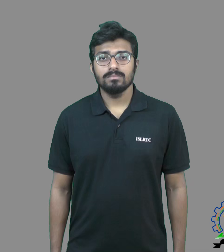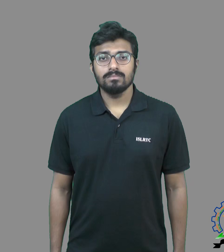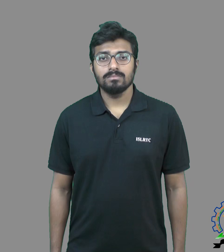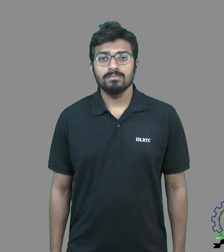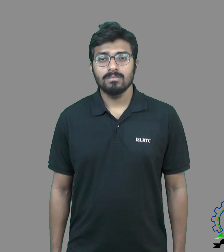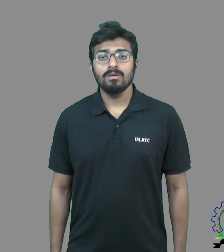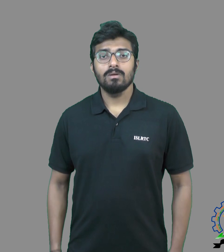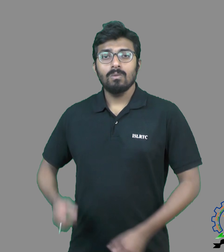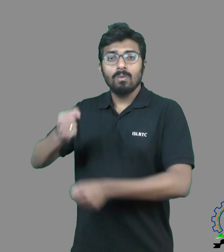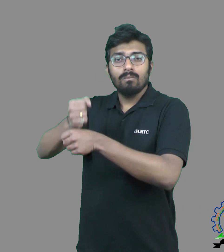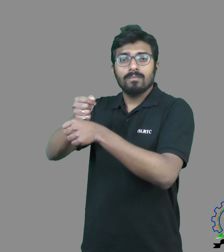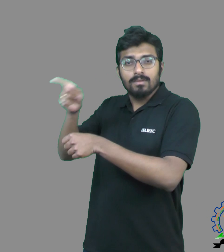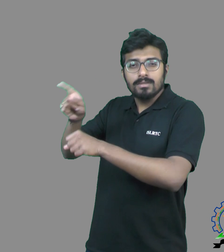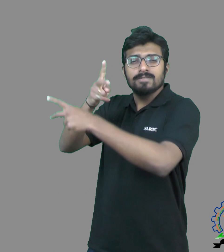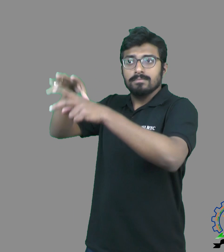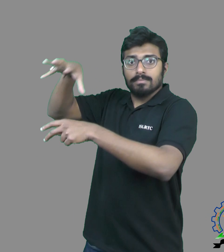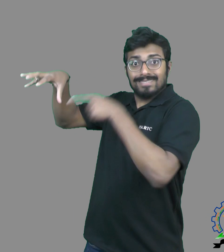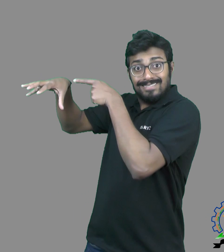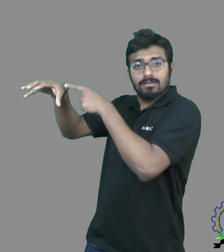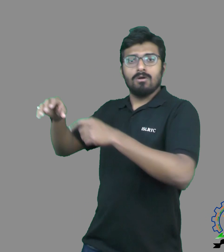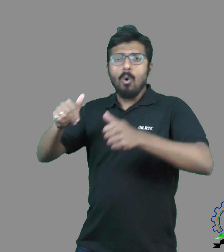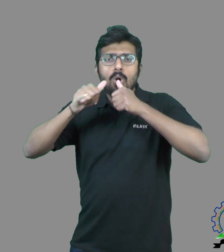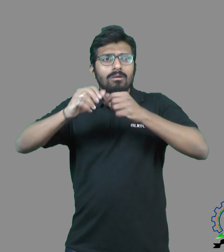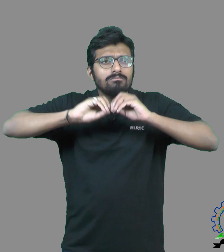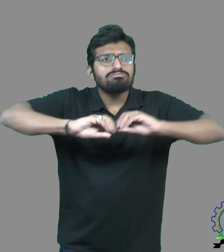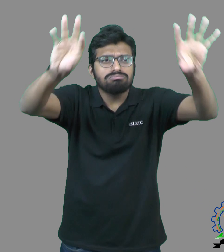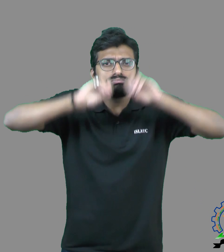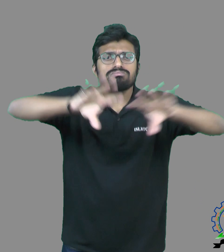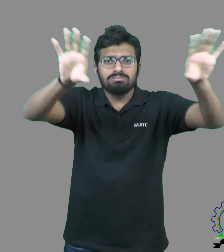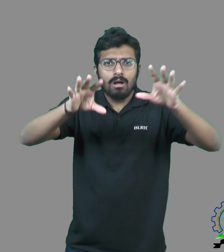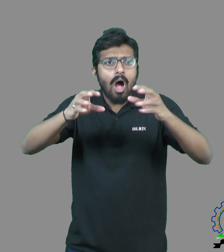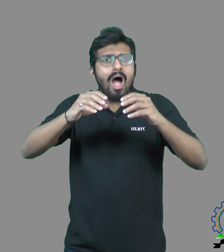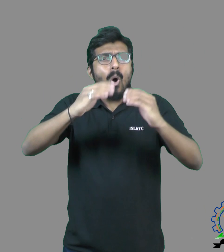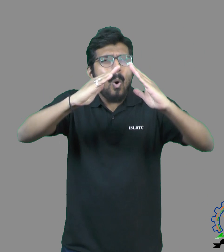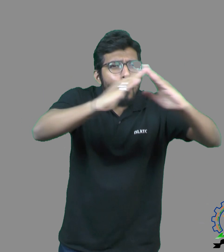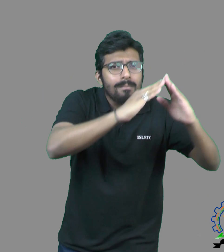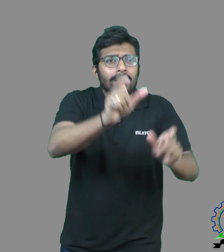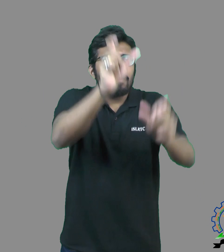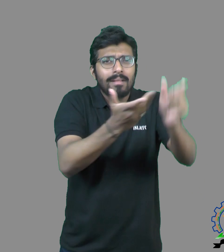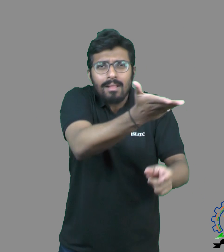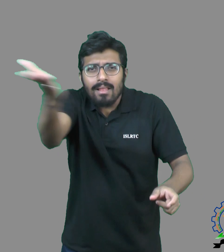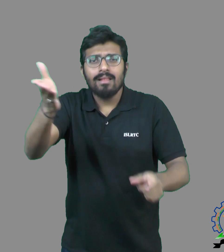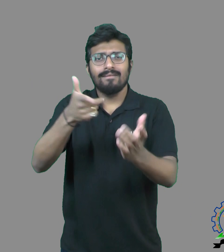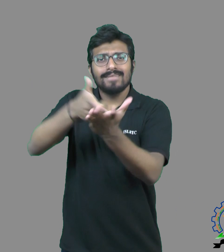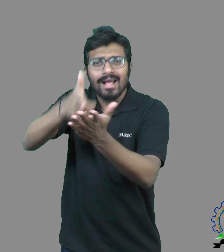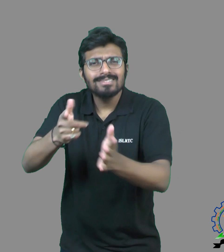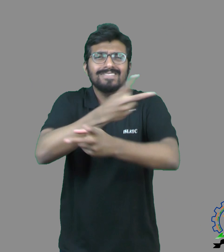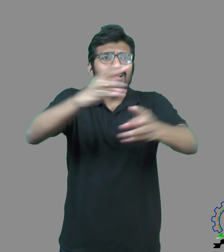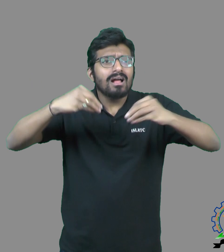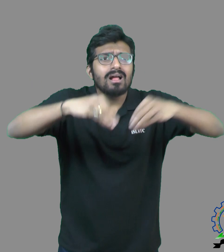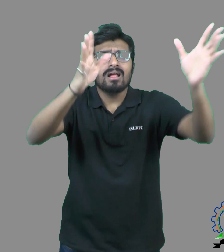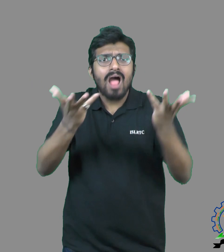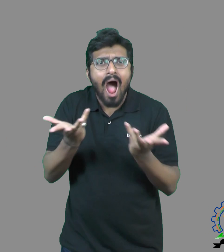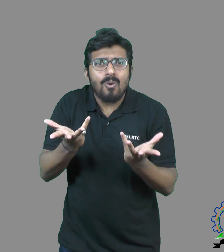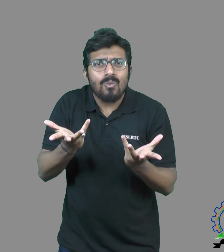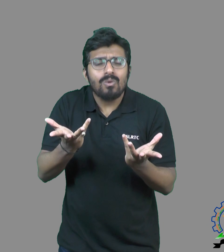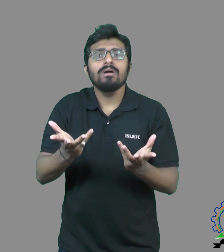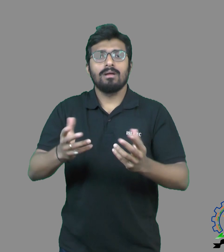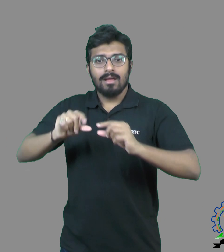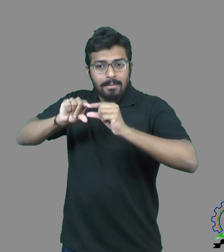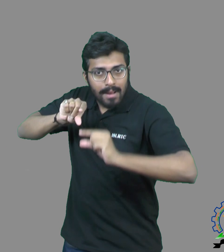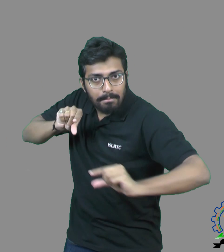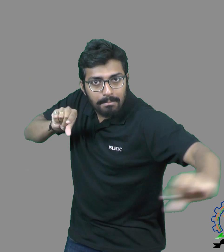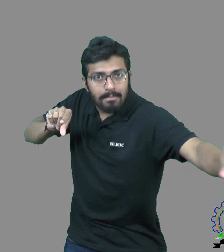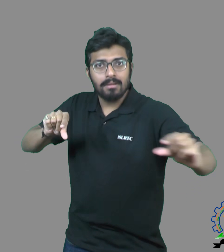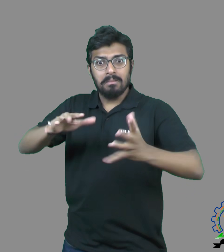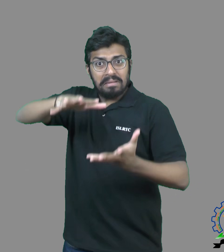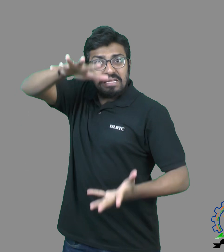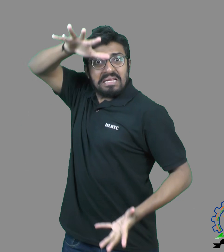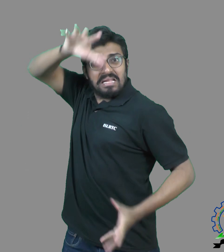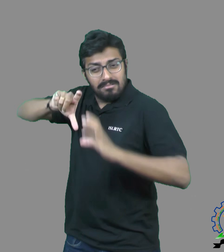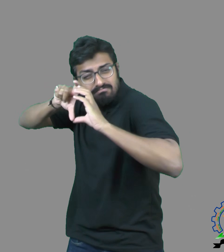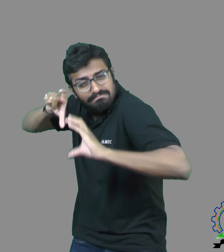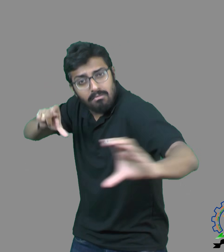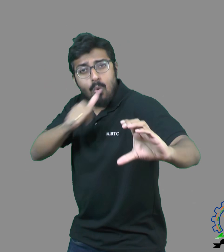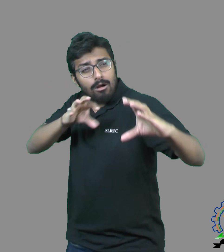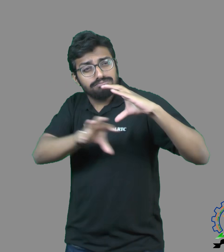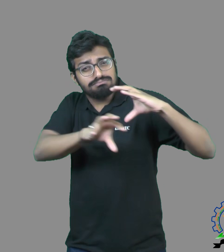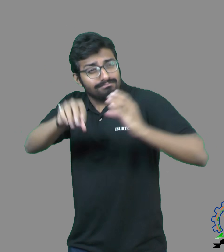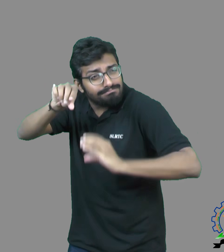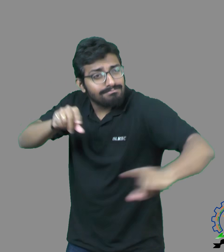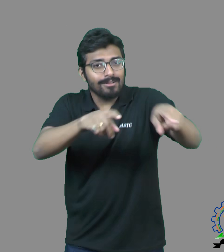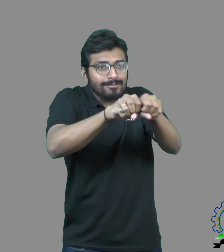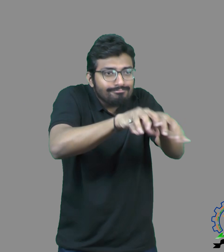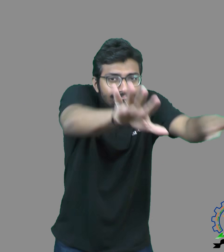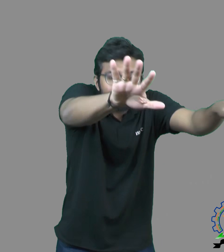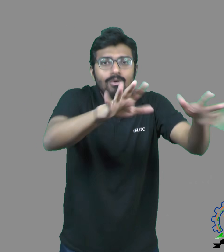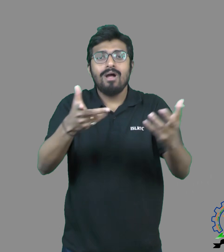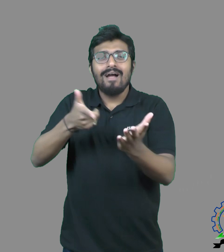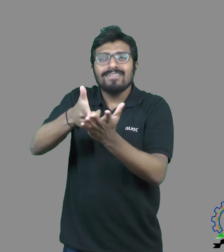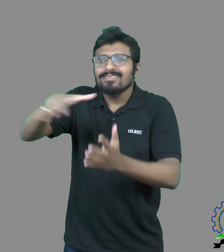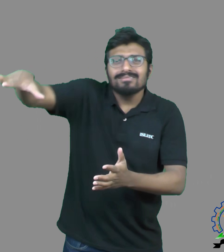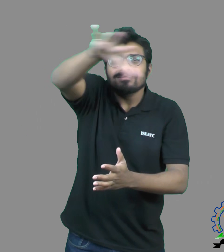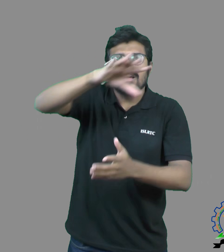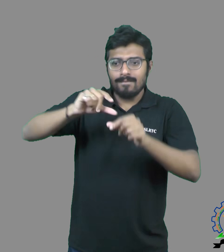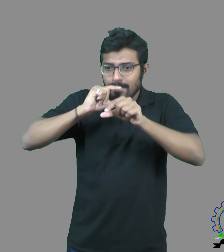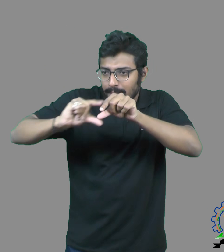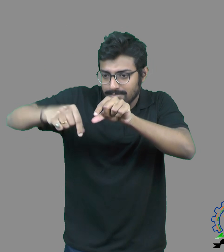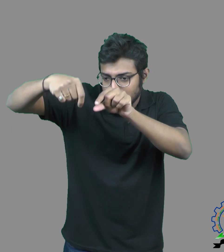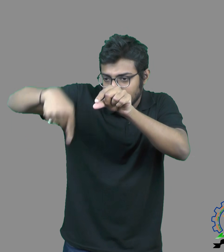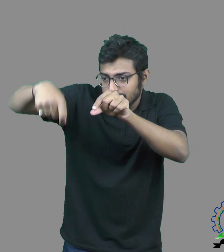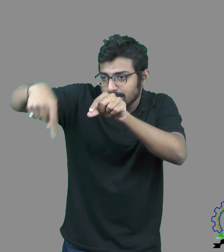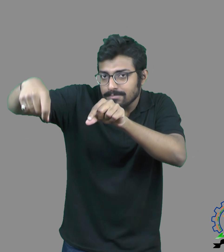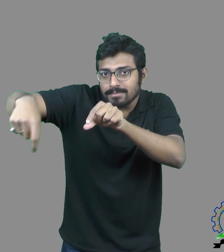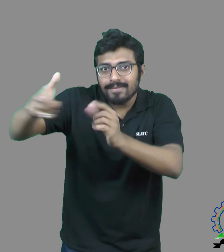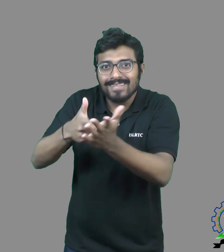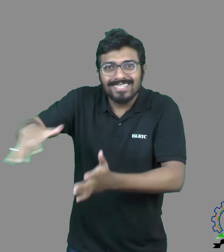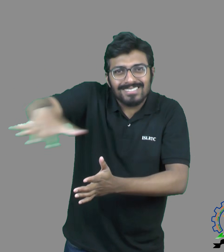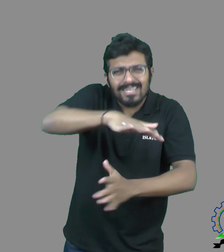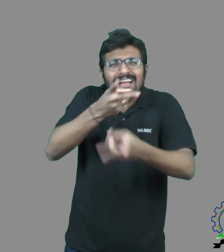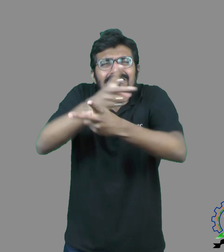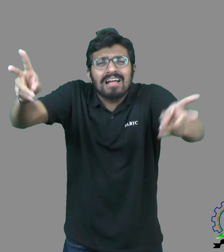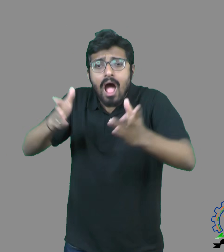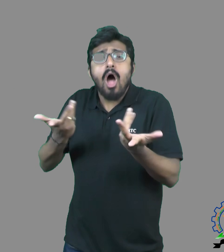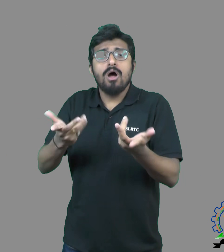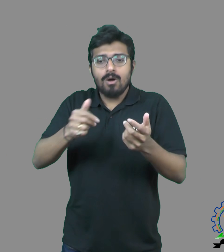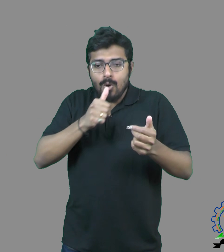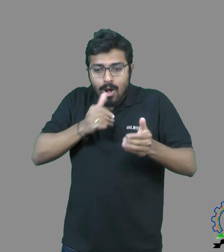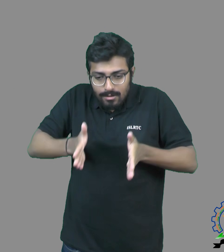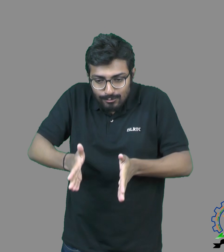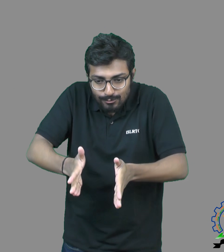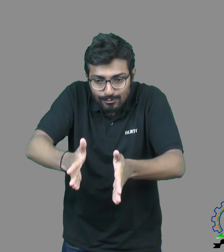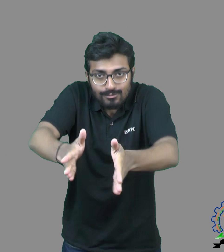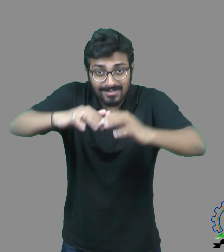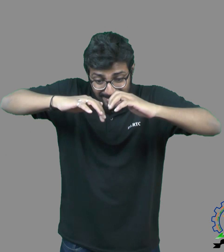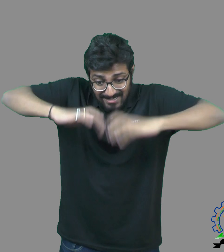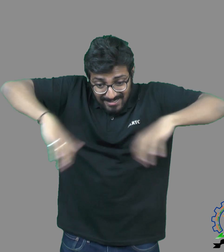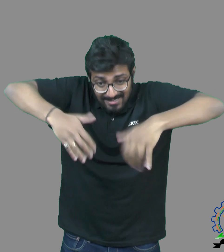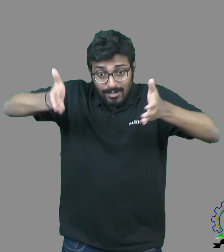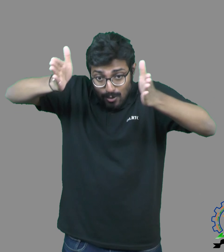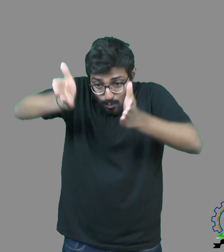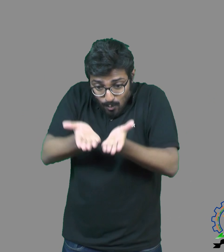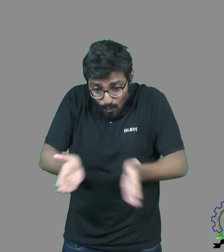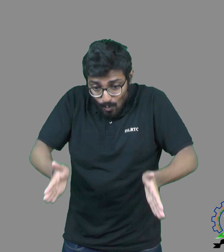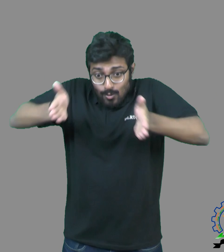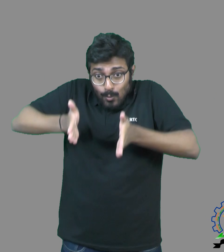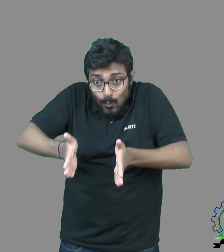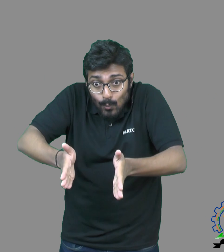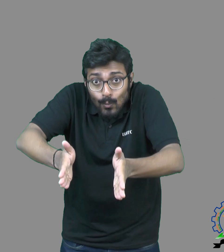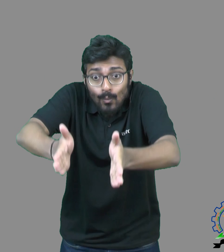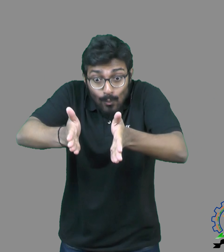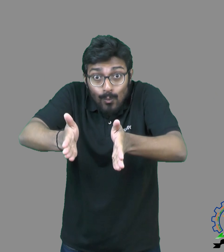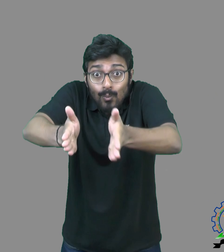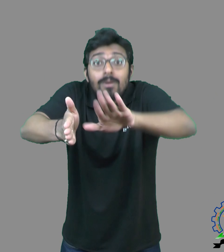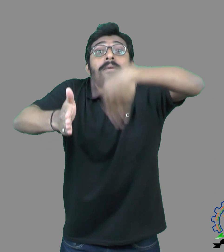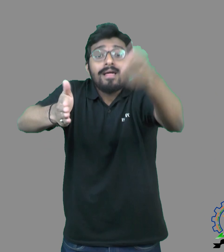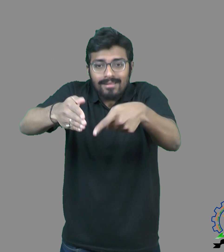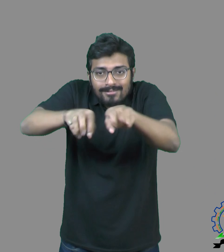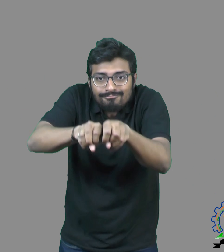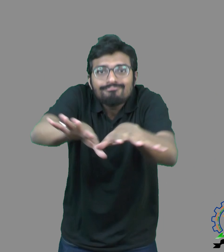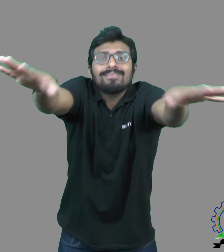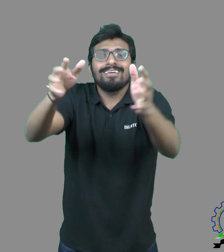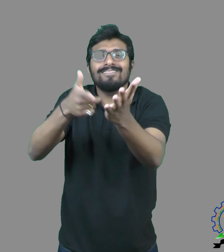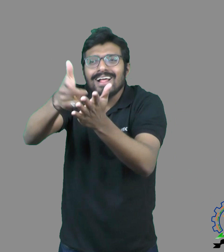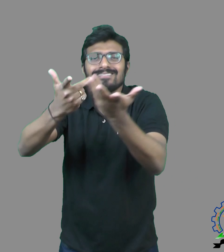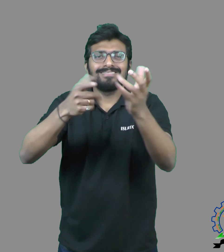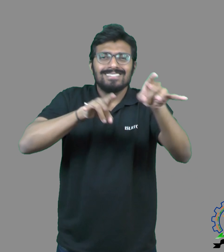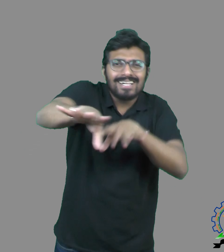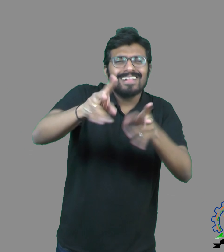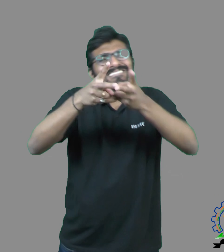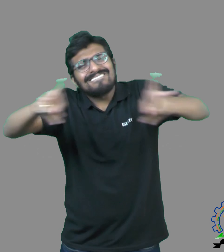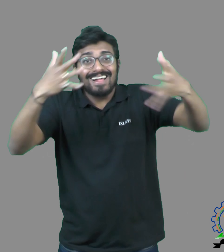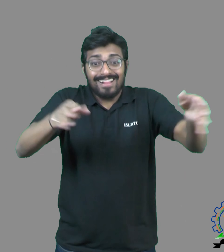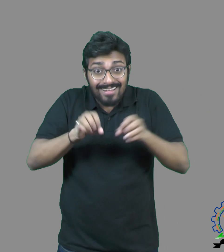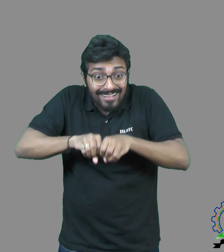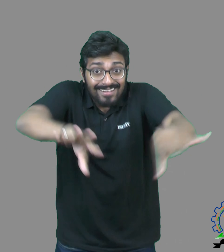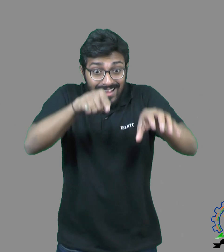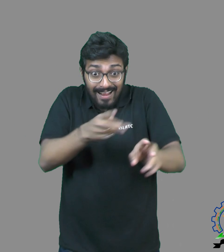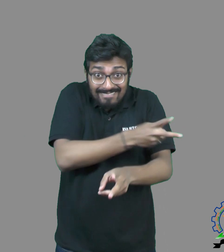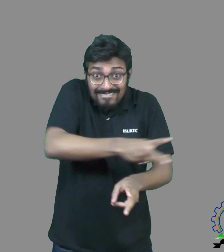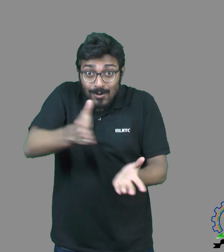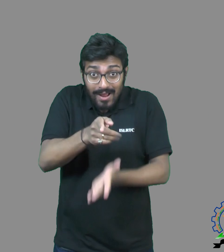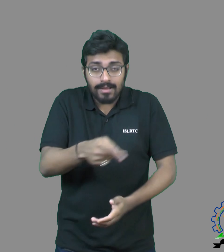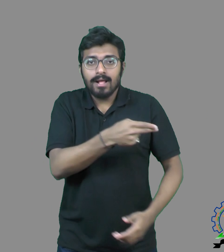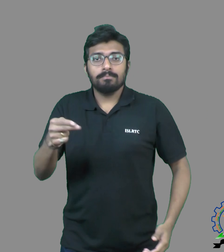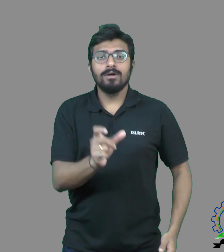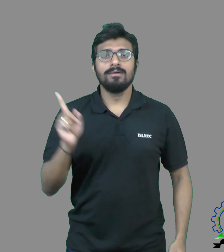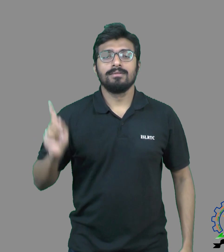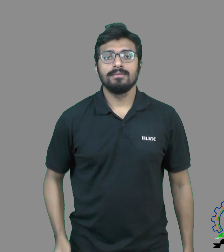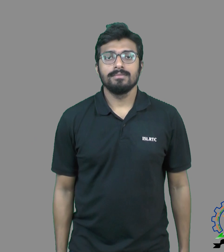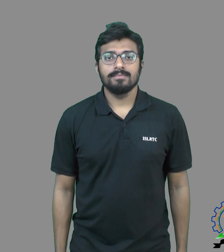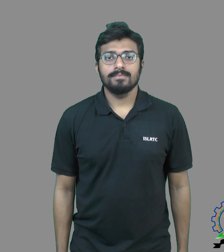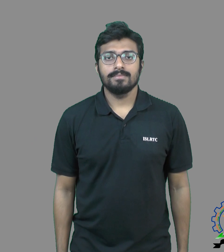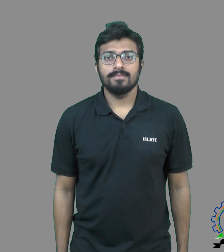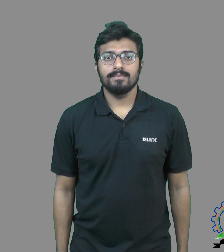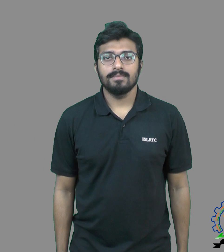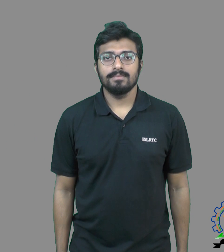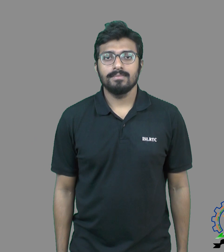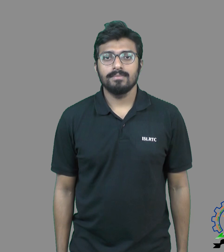Distributed Water